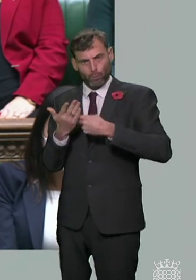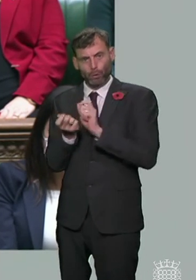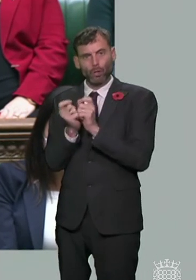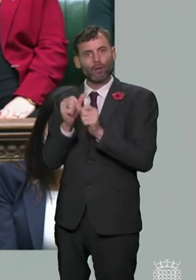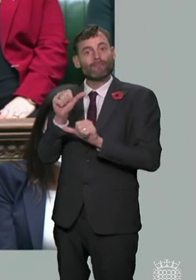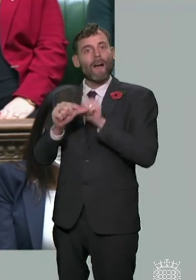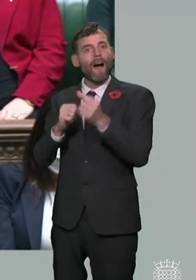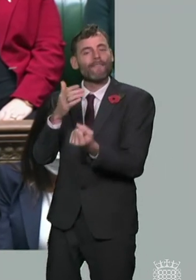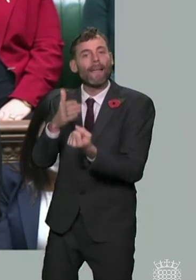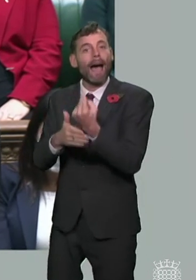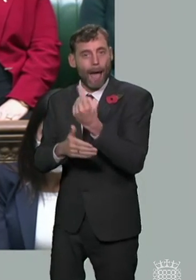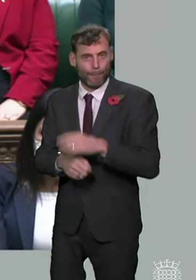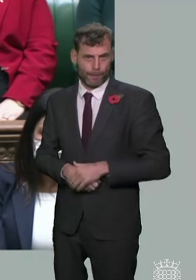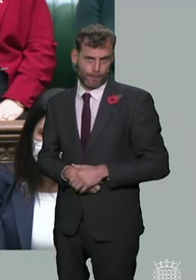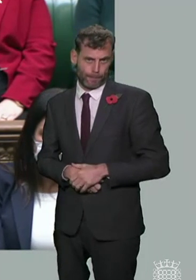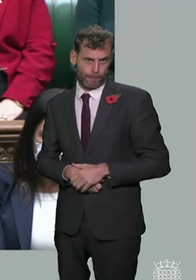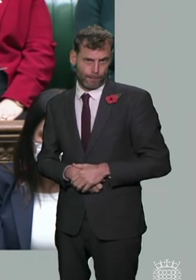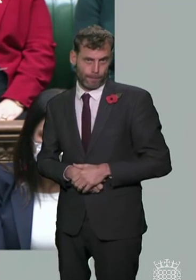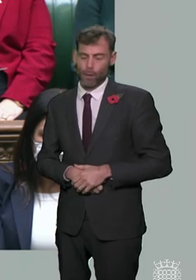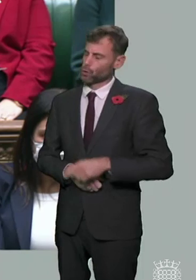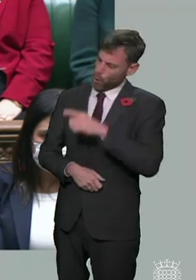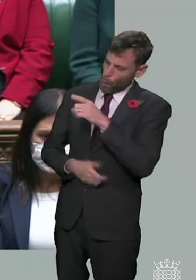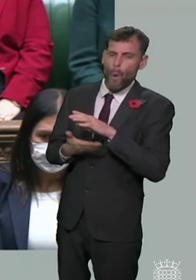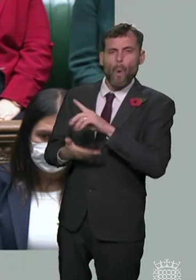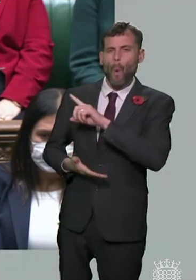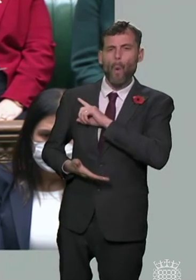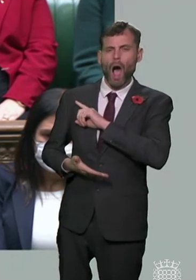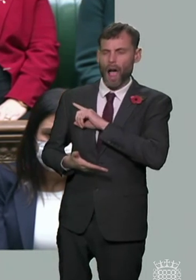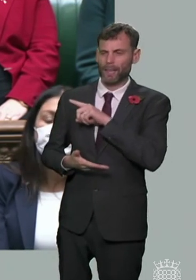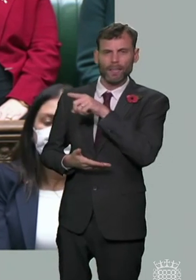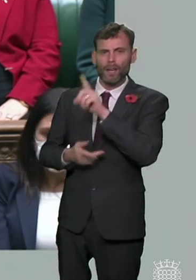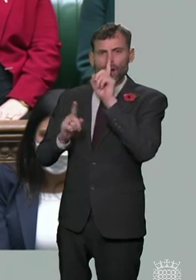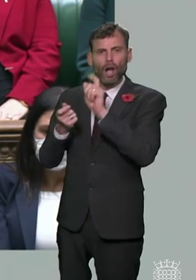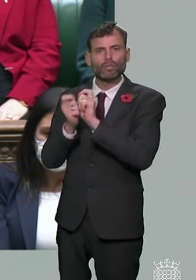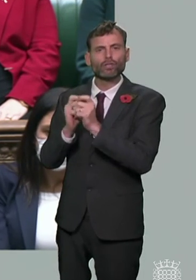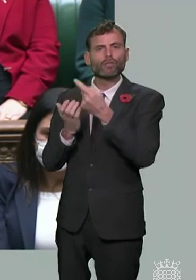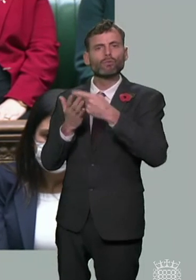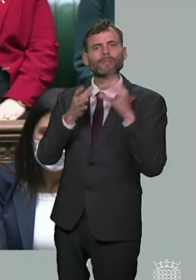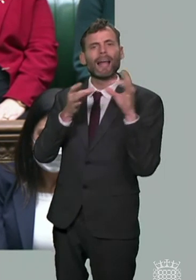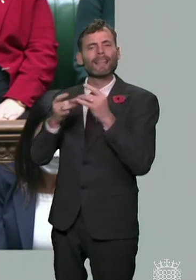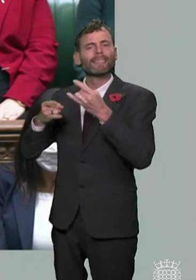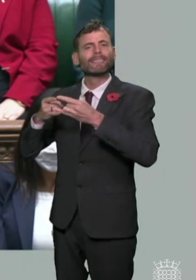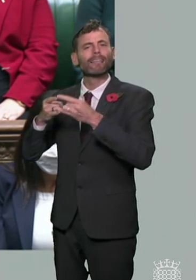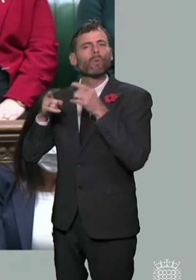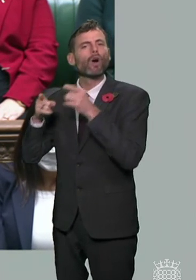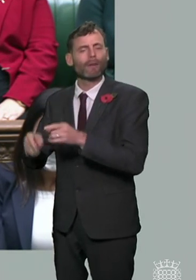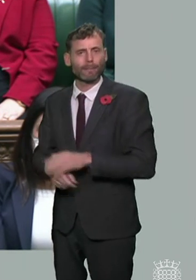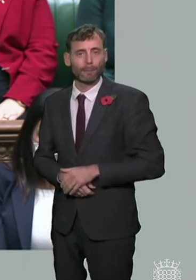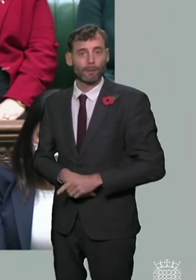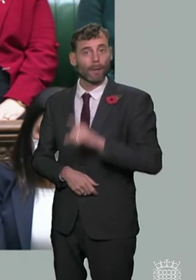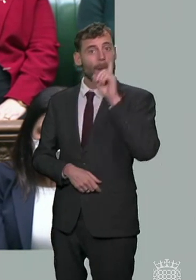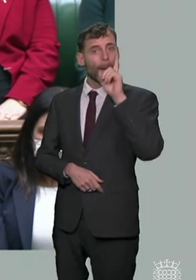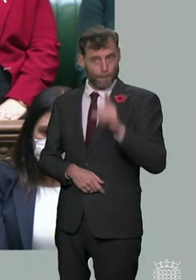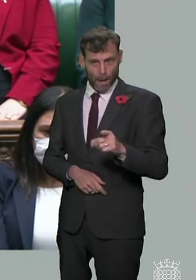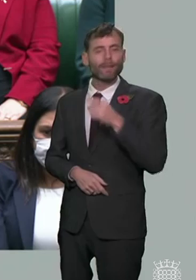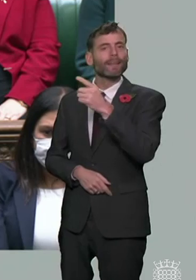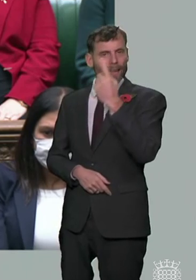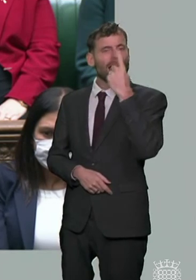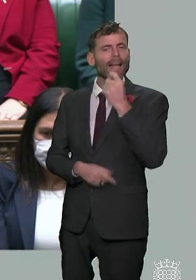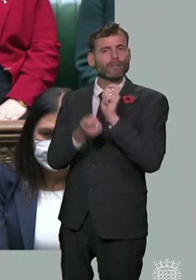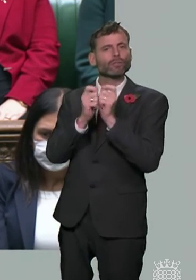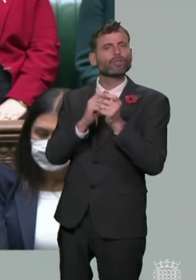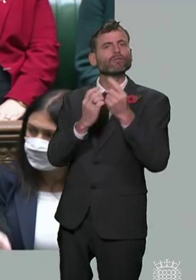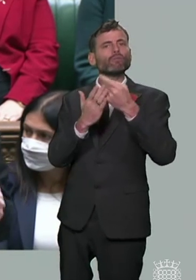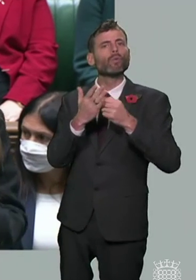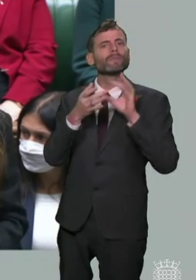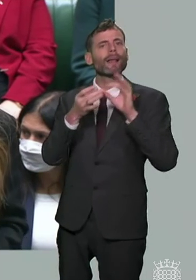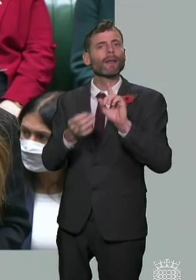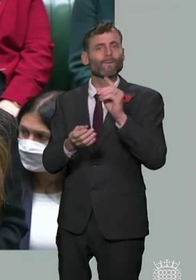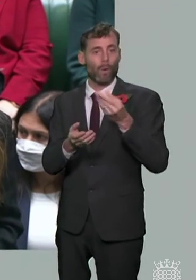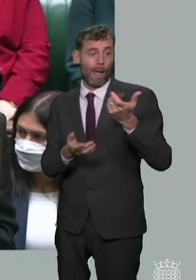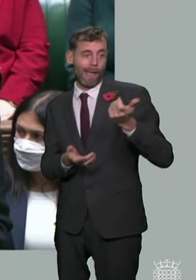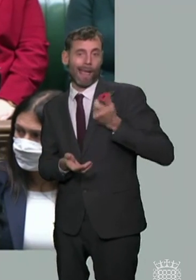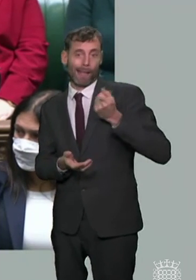So they cannot change the rules to stop sexual harassment, but they can change the rules to allow cash for access.